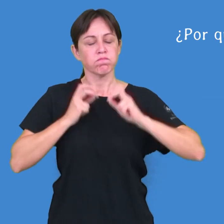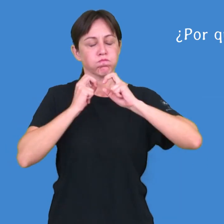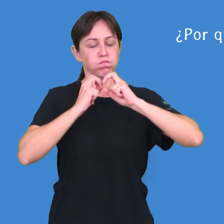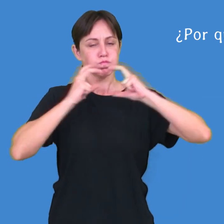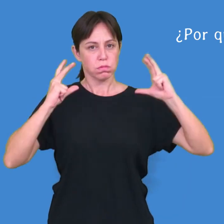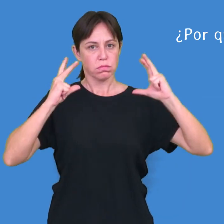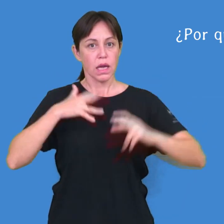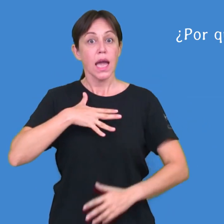gordo